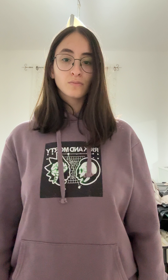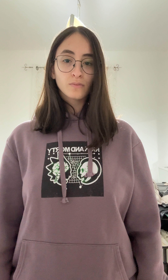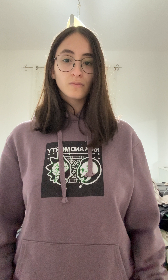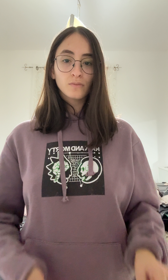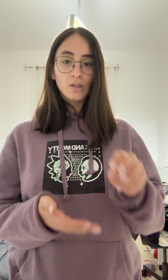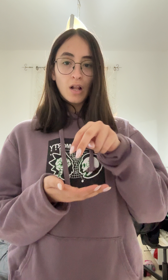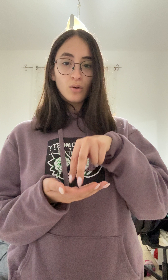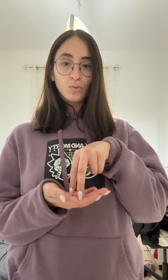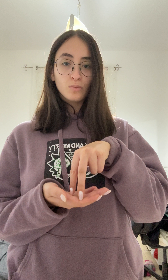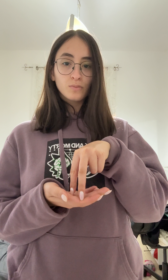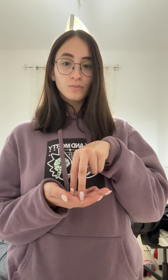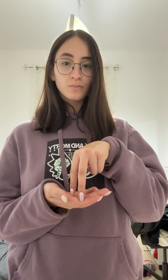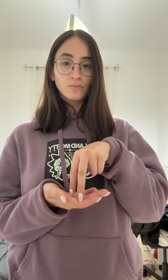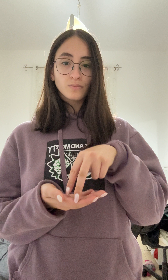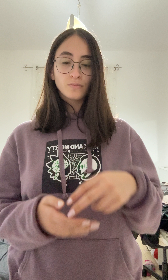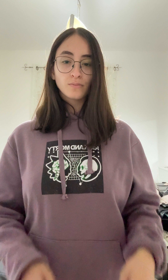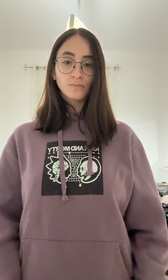לקום